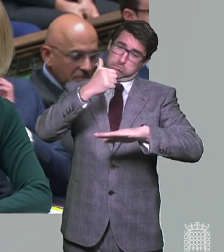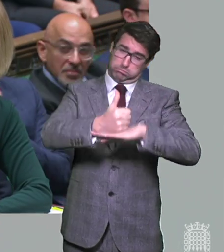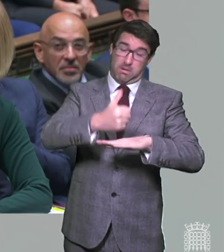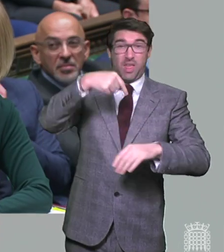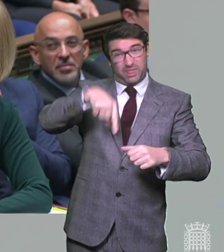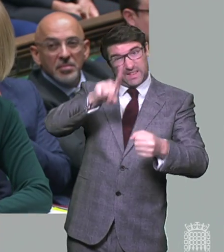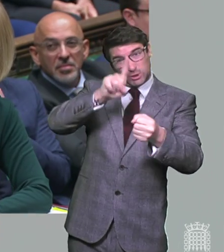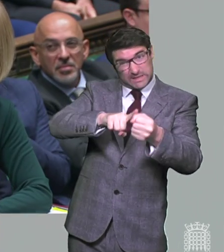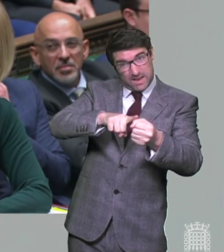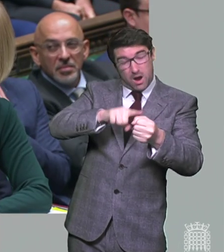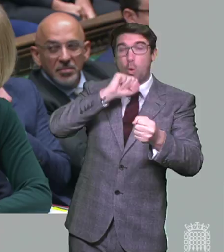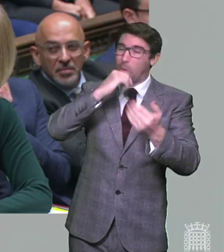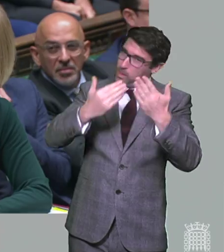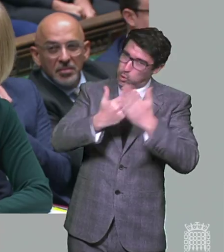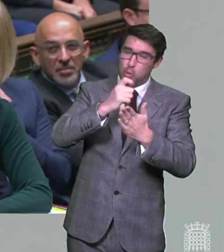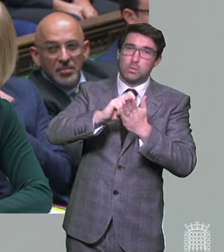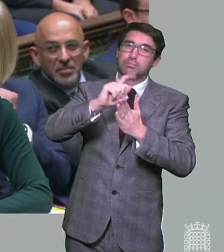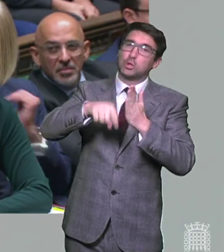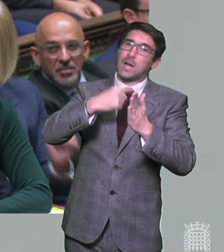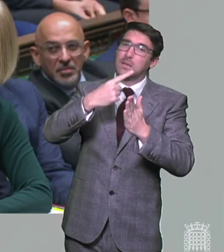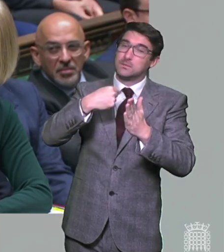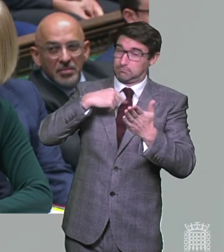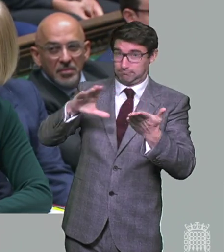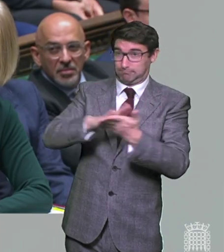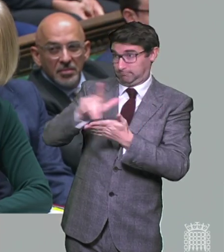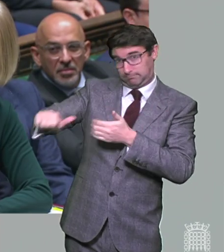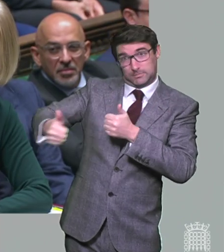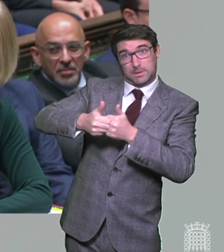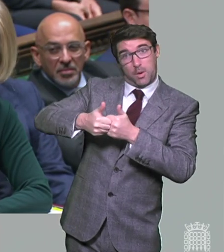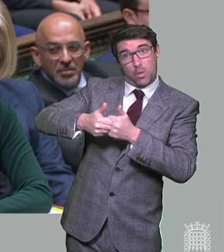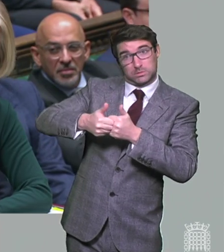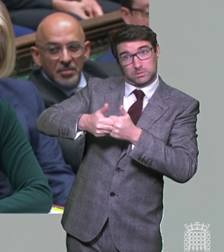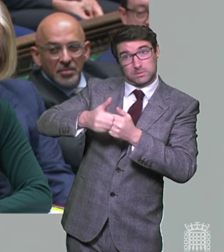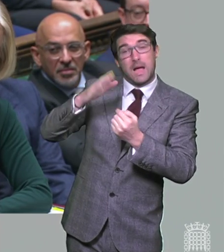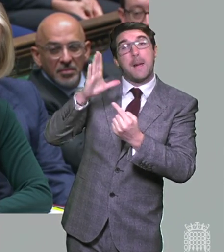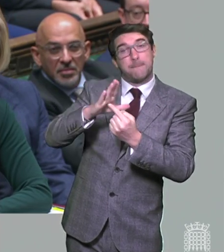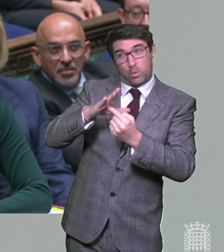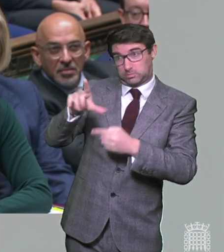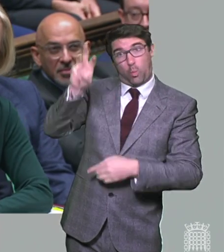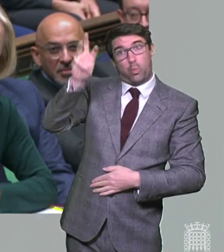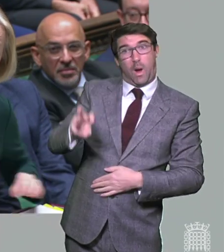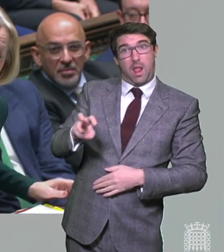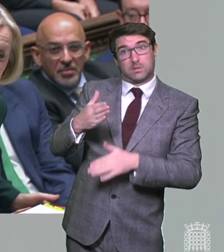I am delighted about her support for Wylfa and for making sure that we have nuclear power provided in Wales.